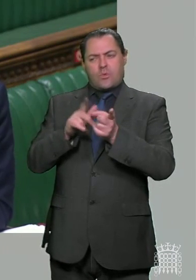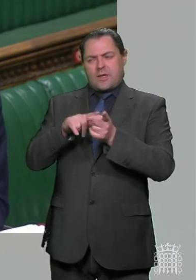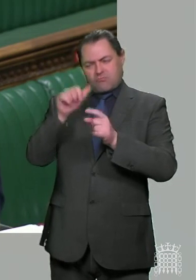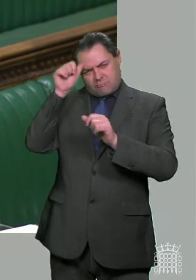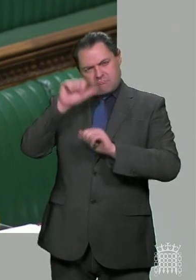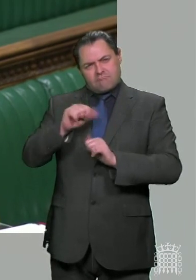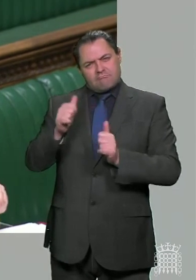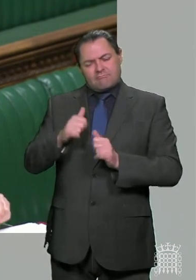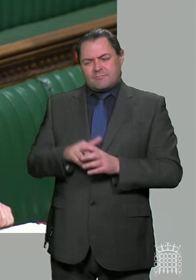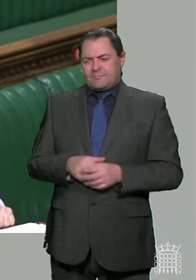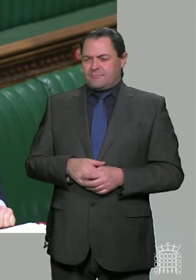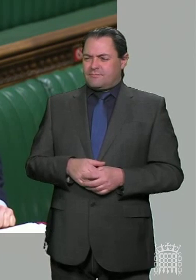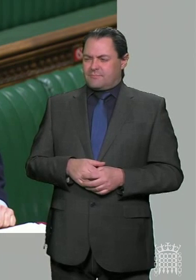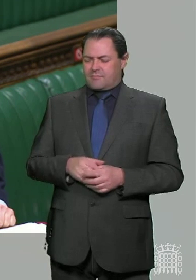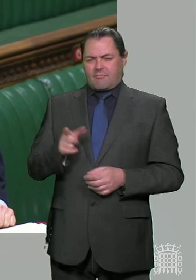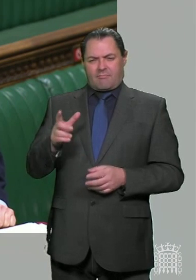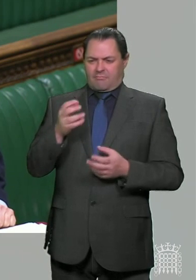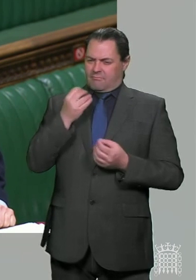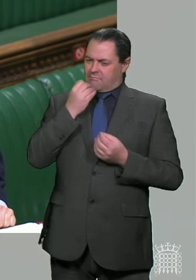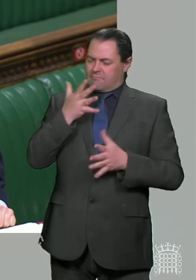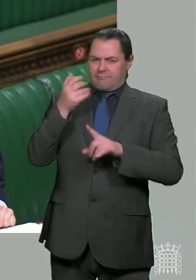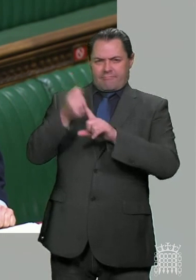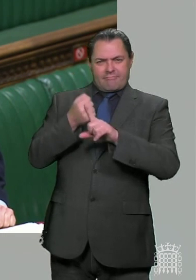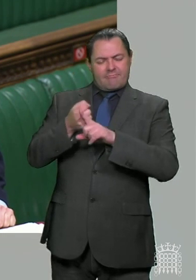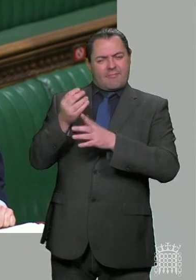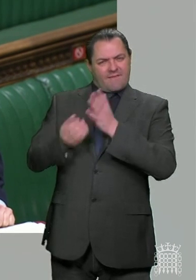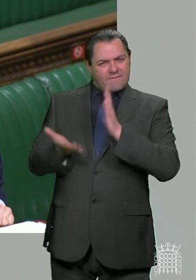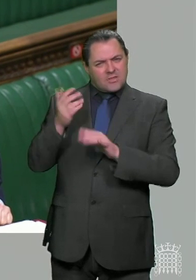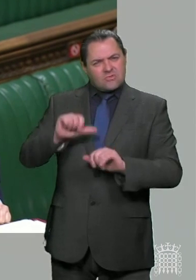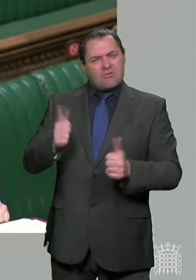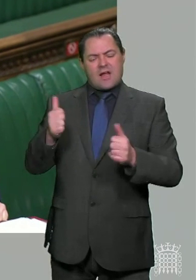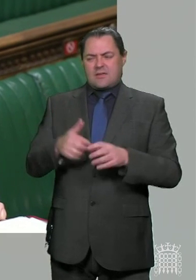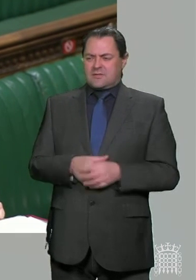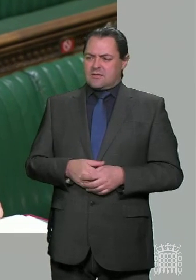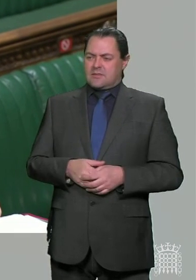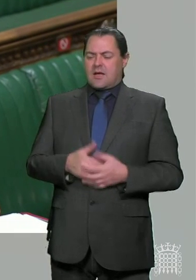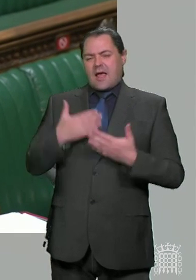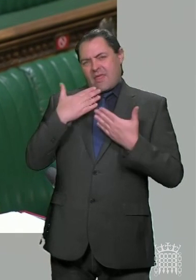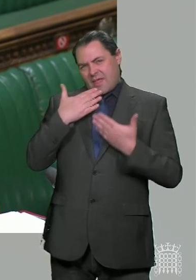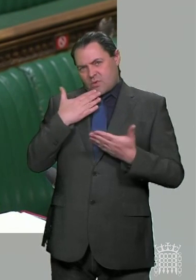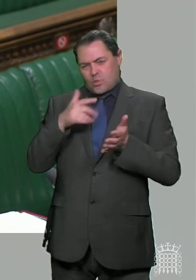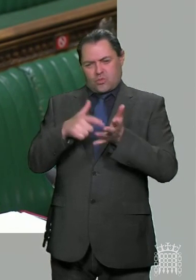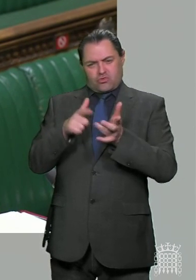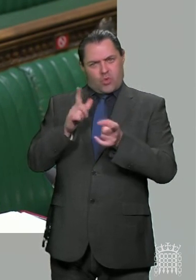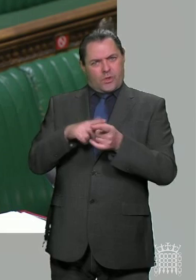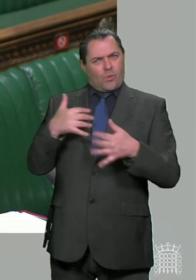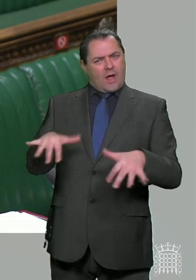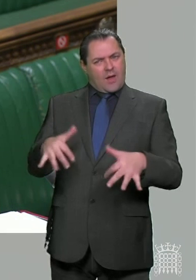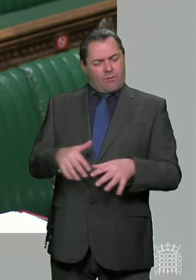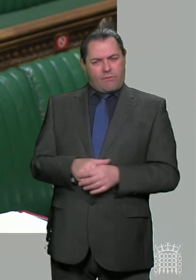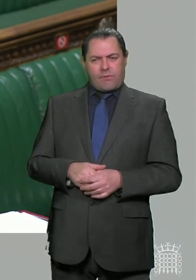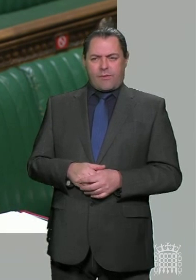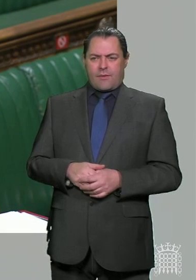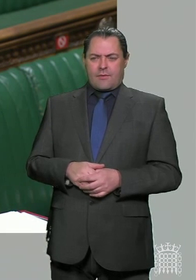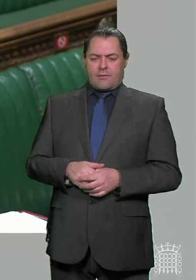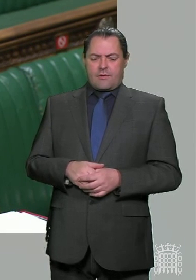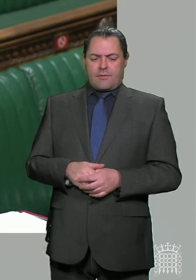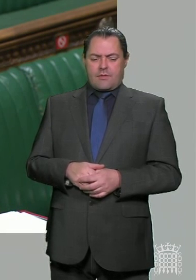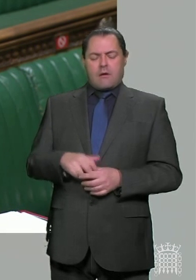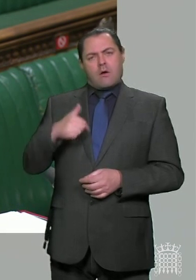I remember his incredible campaign and the amount of money he raised, and I thank him for it.